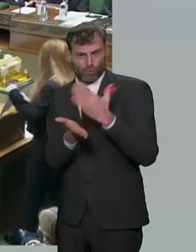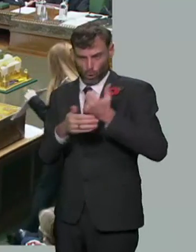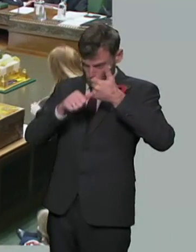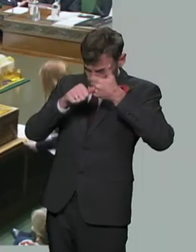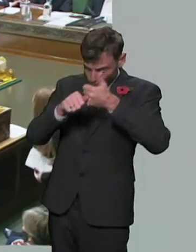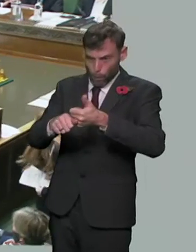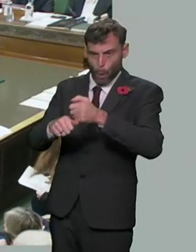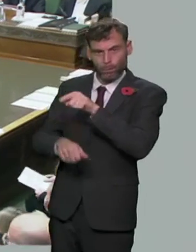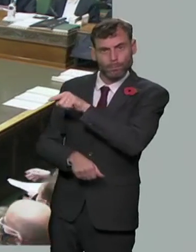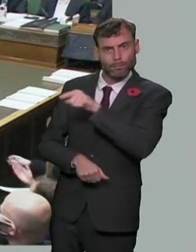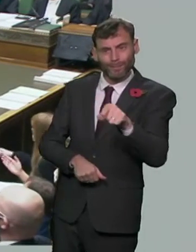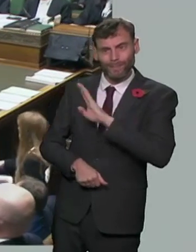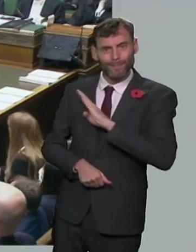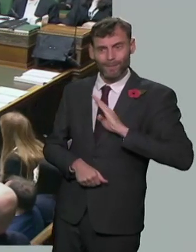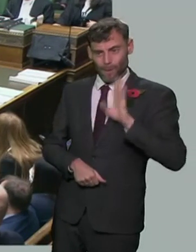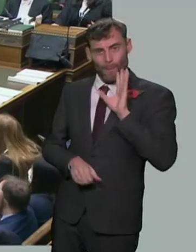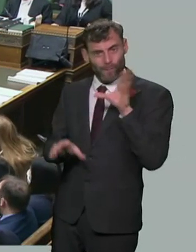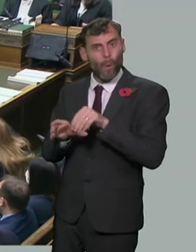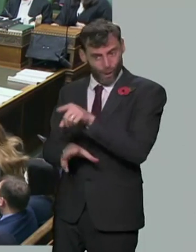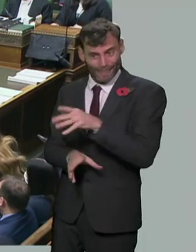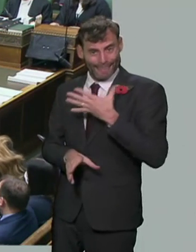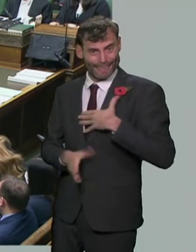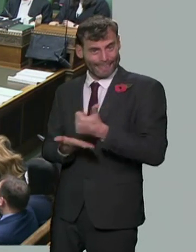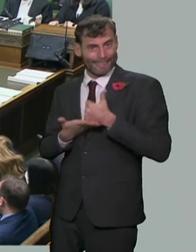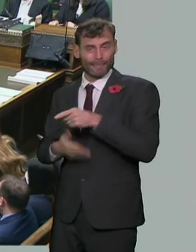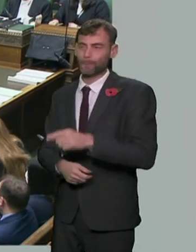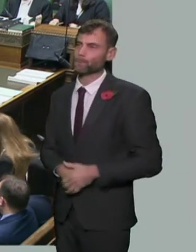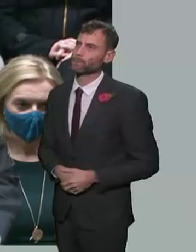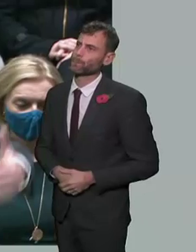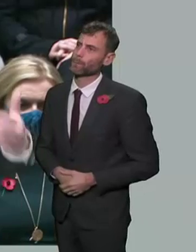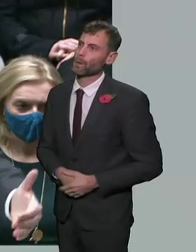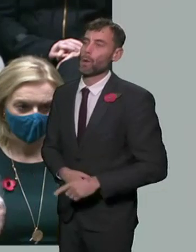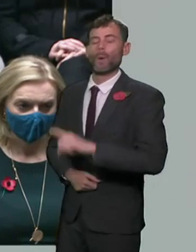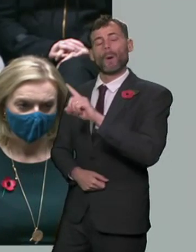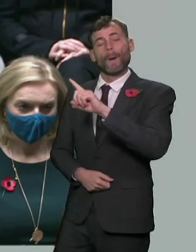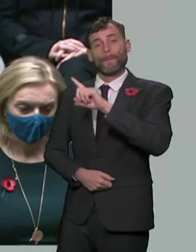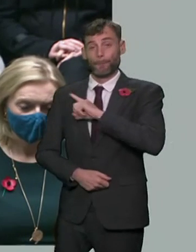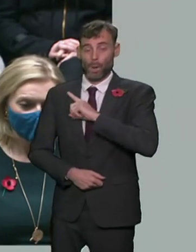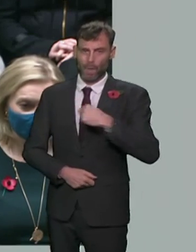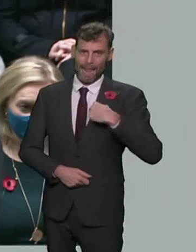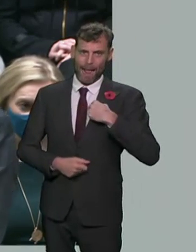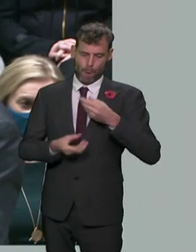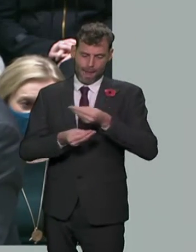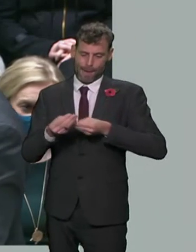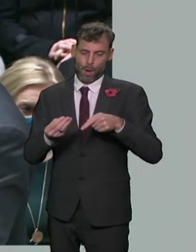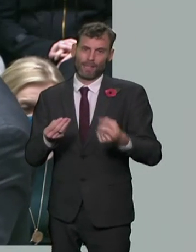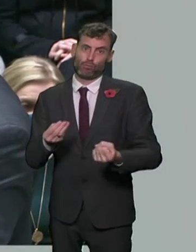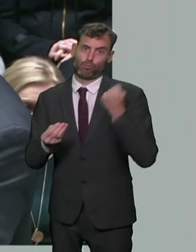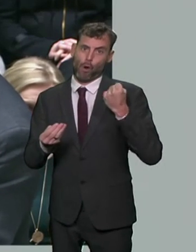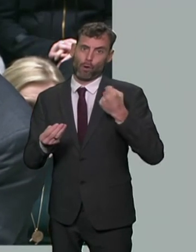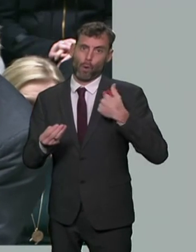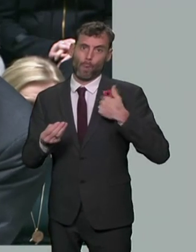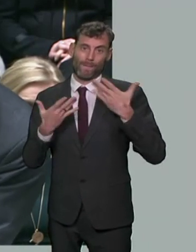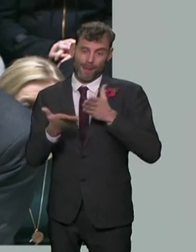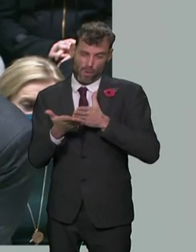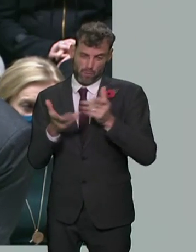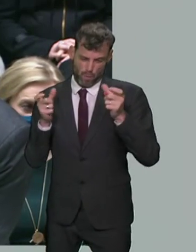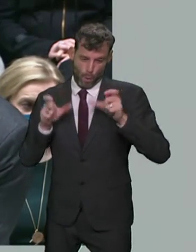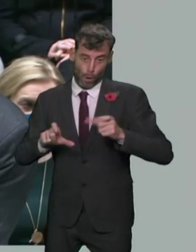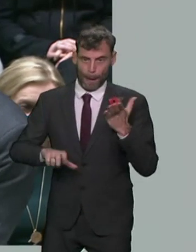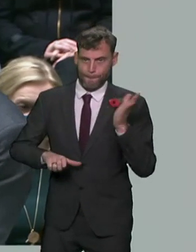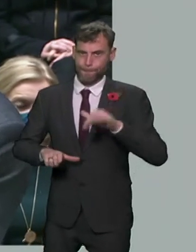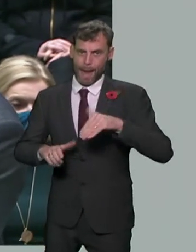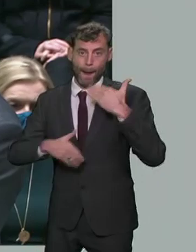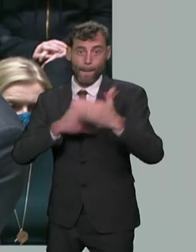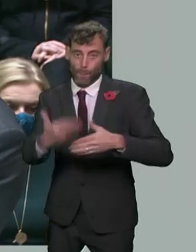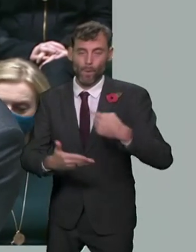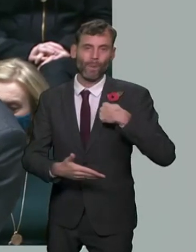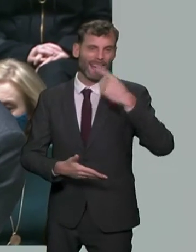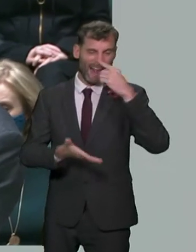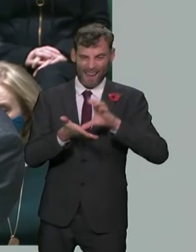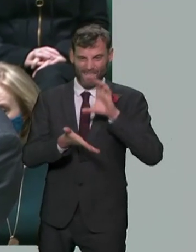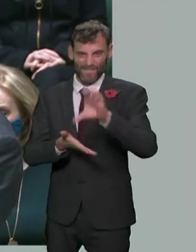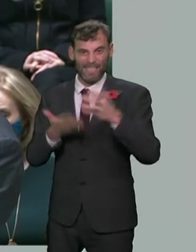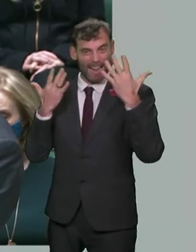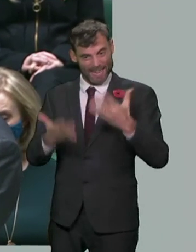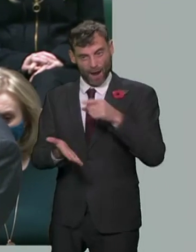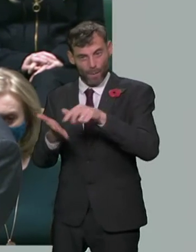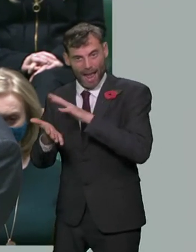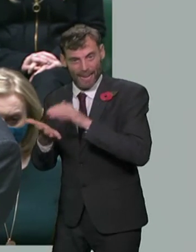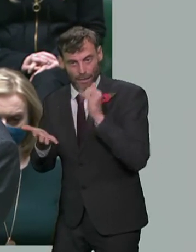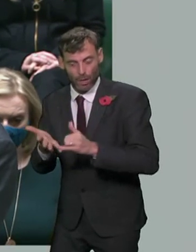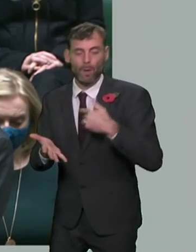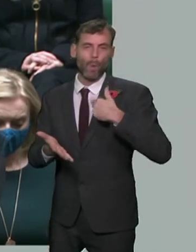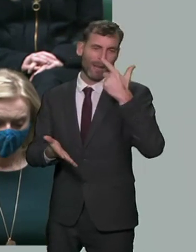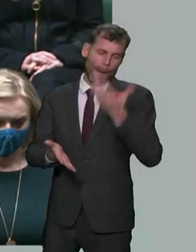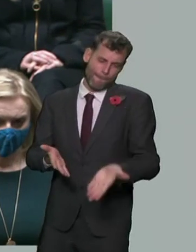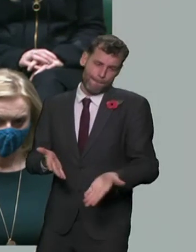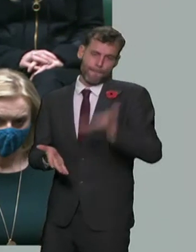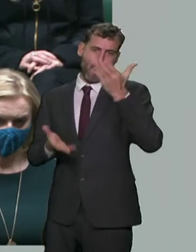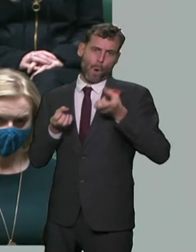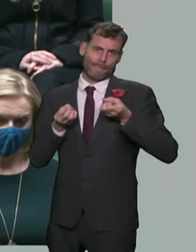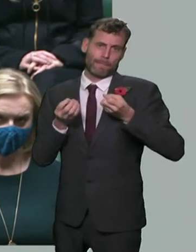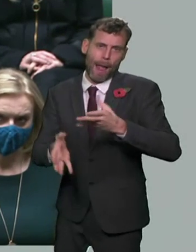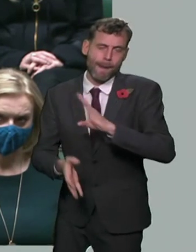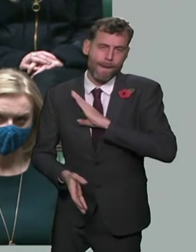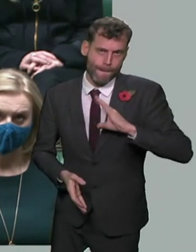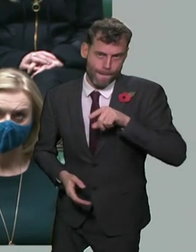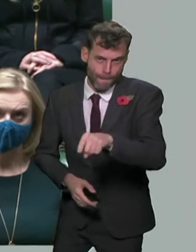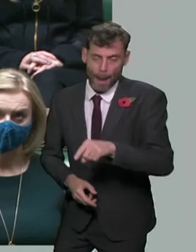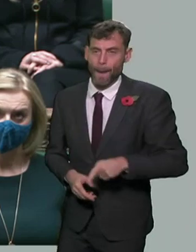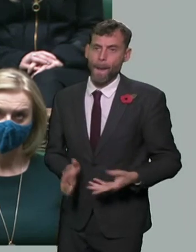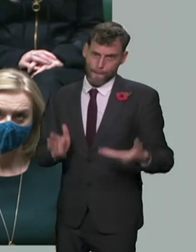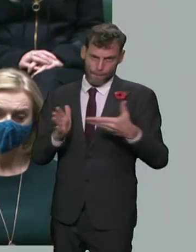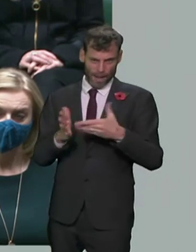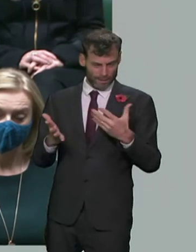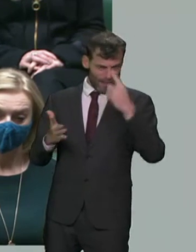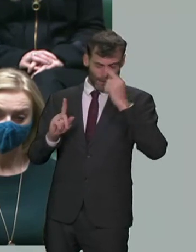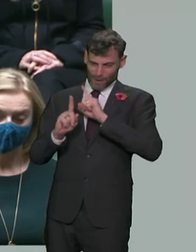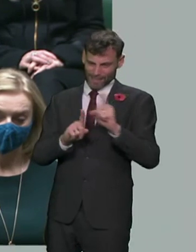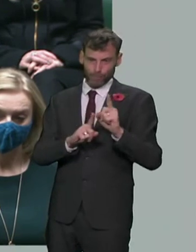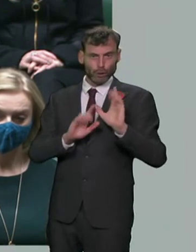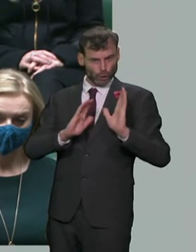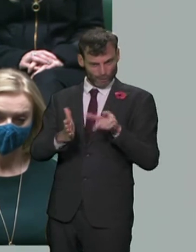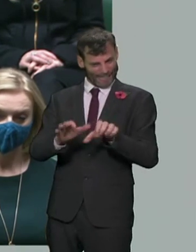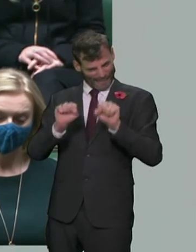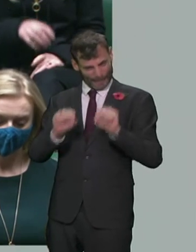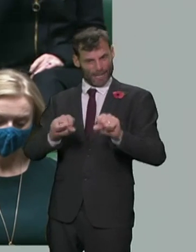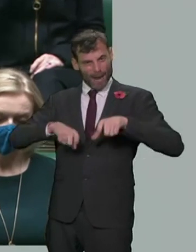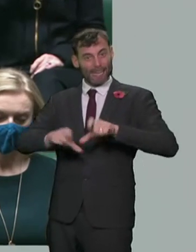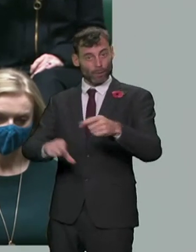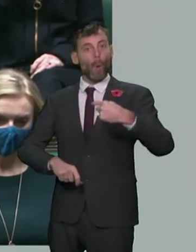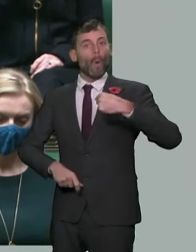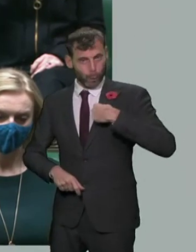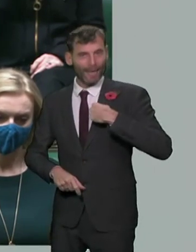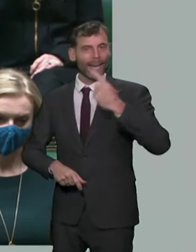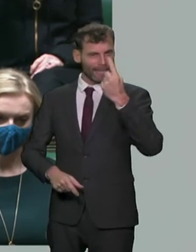It is because we have been able to run a strong economy and take our economy out of lockdown that we have been able to invest massively in the NHS, to lift spending on defence to record levels and to keep supporting our fantastic public services.